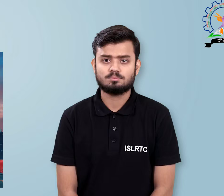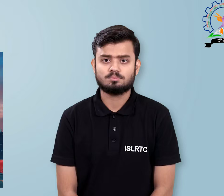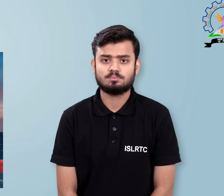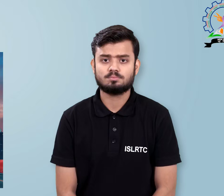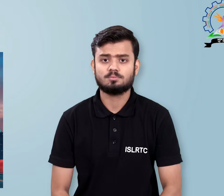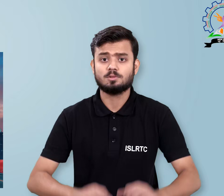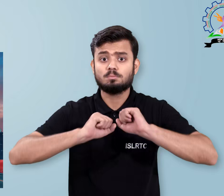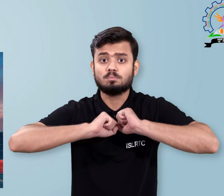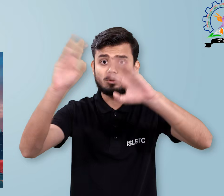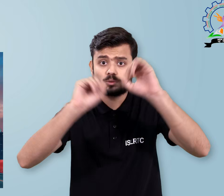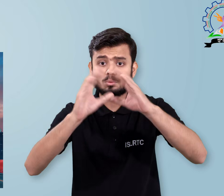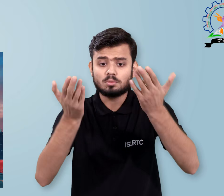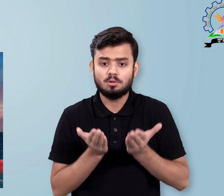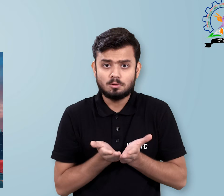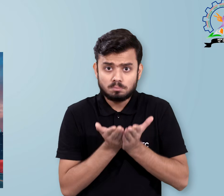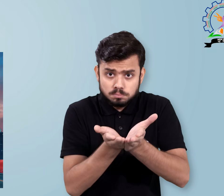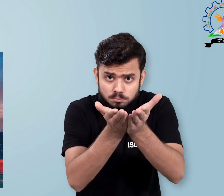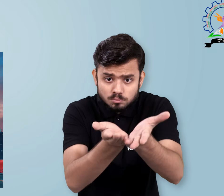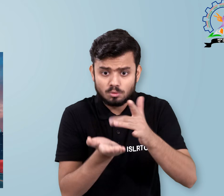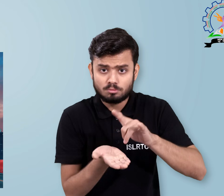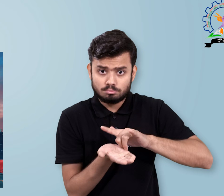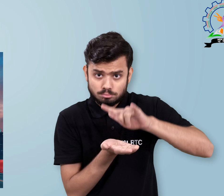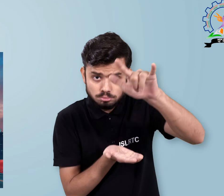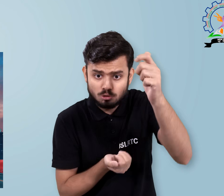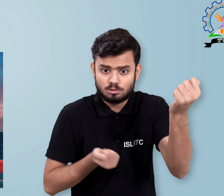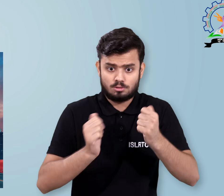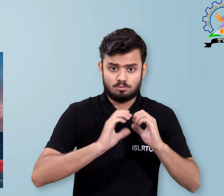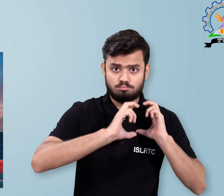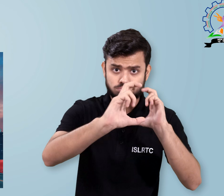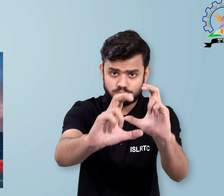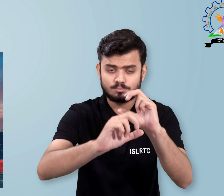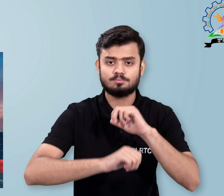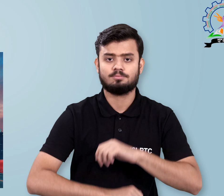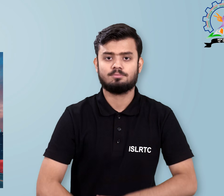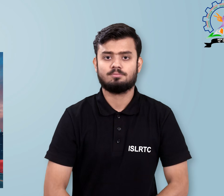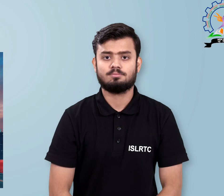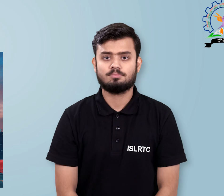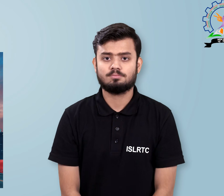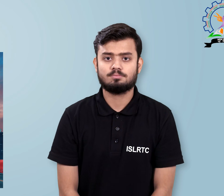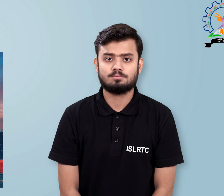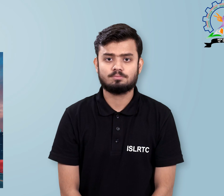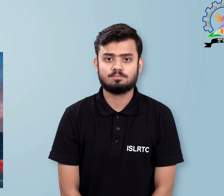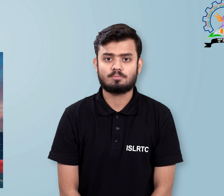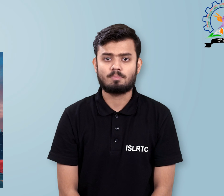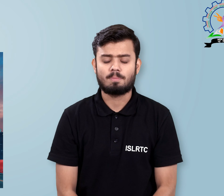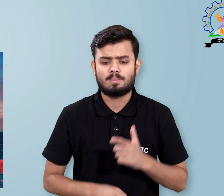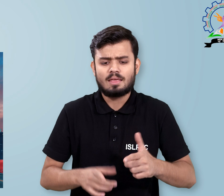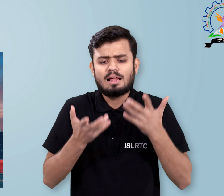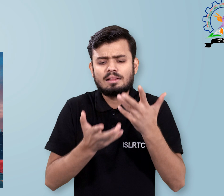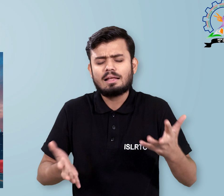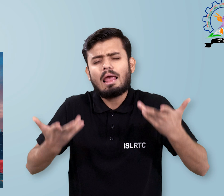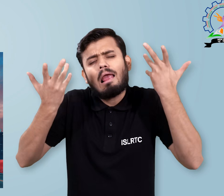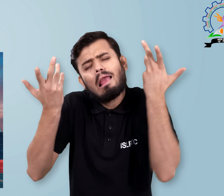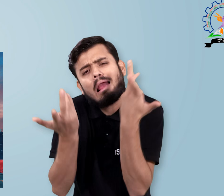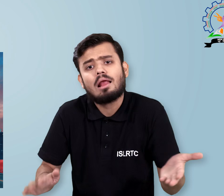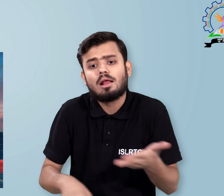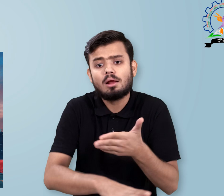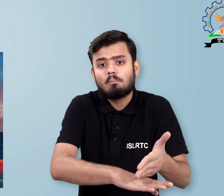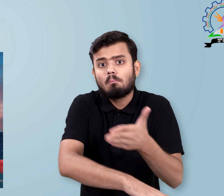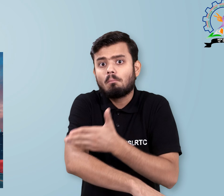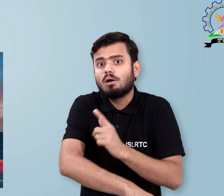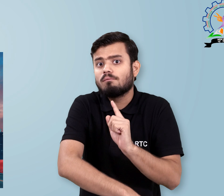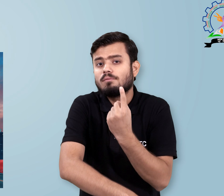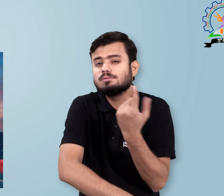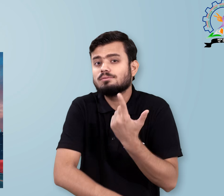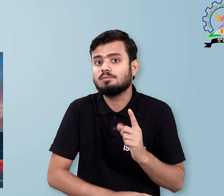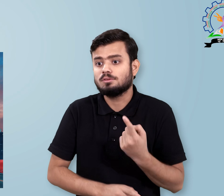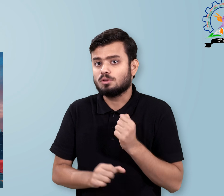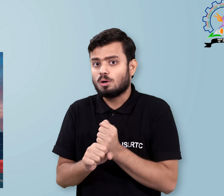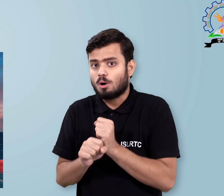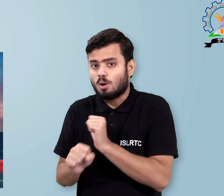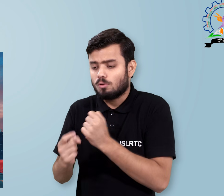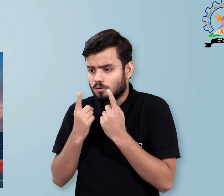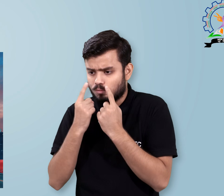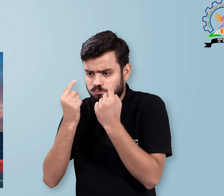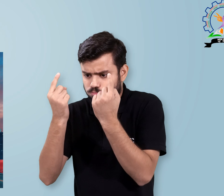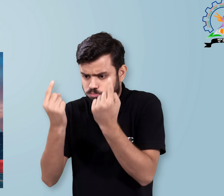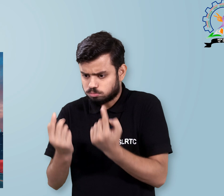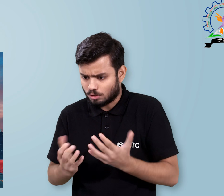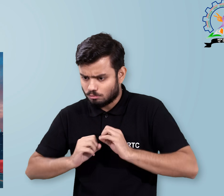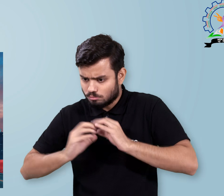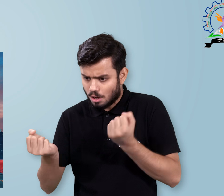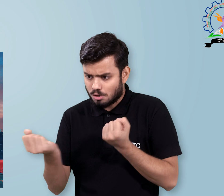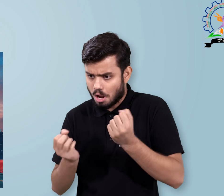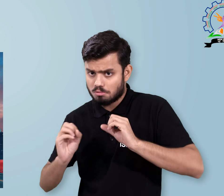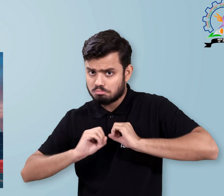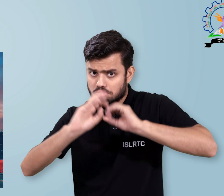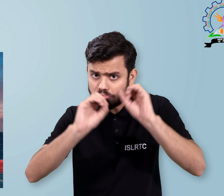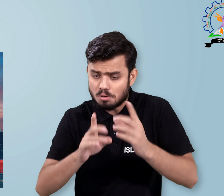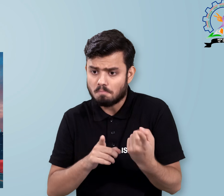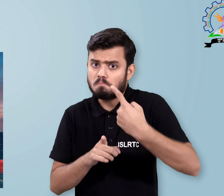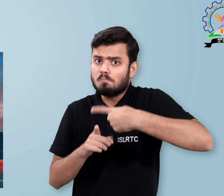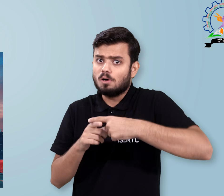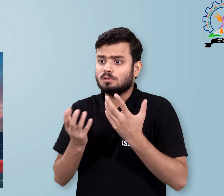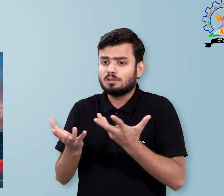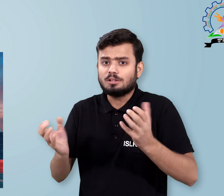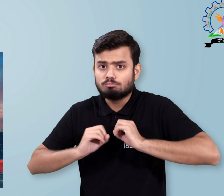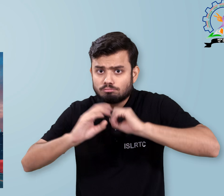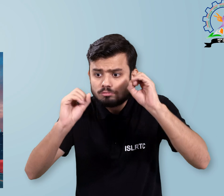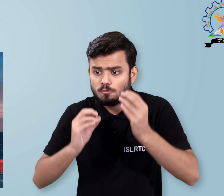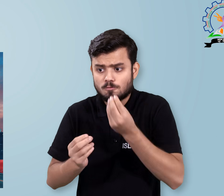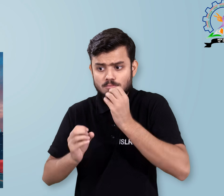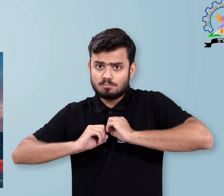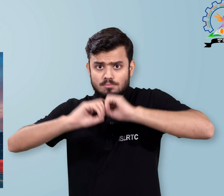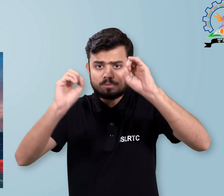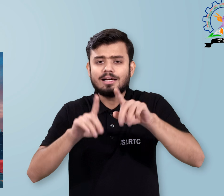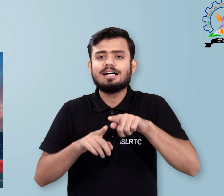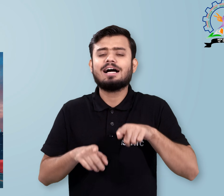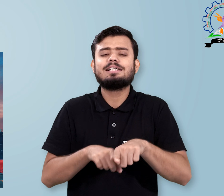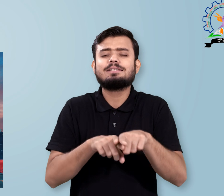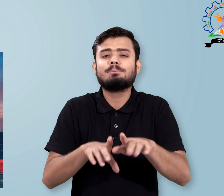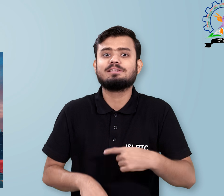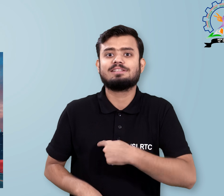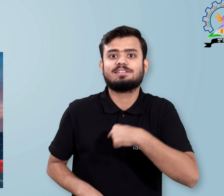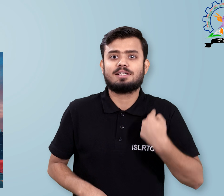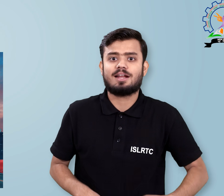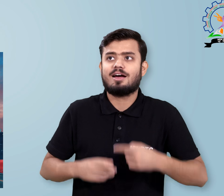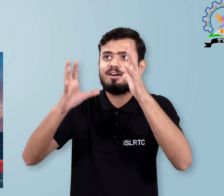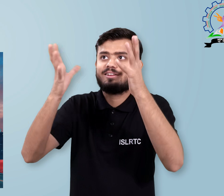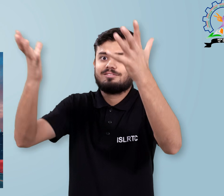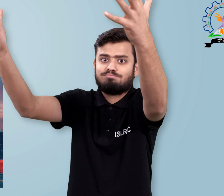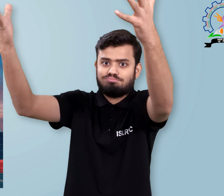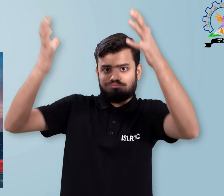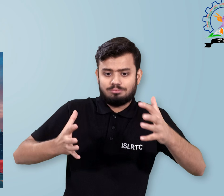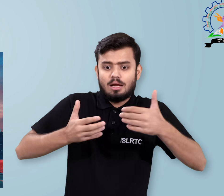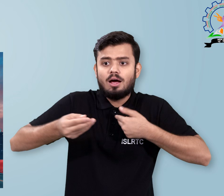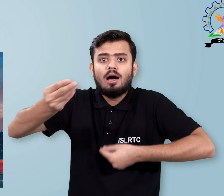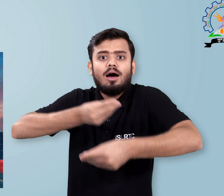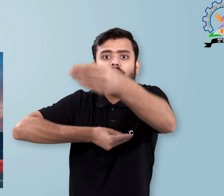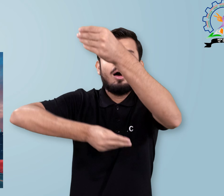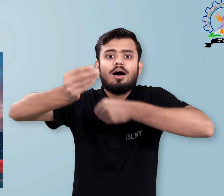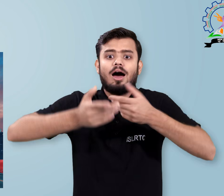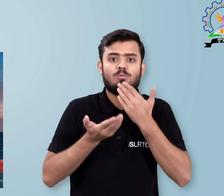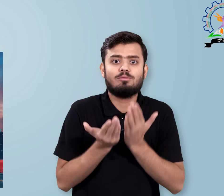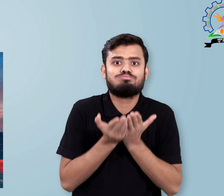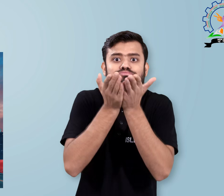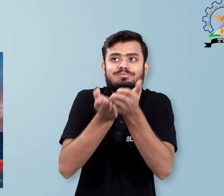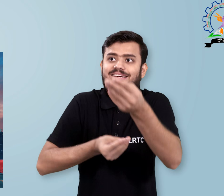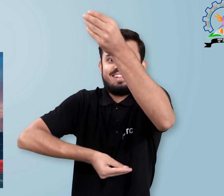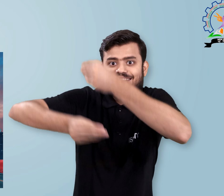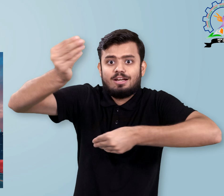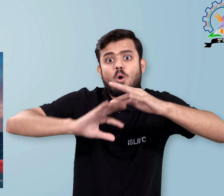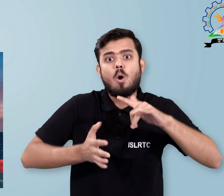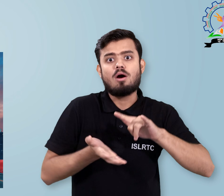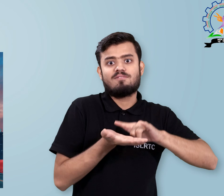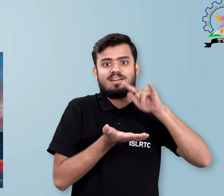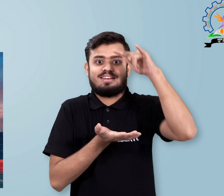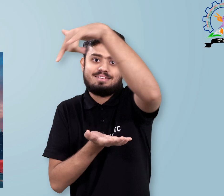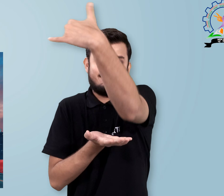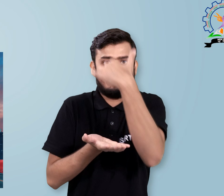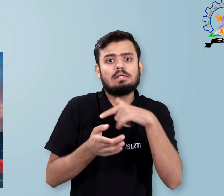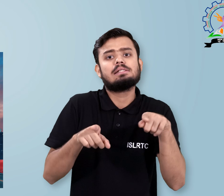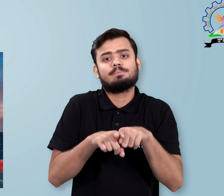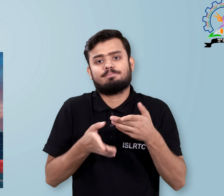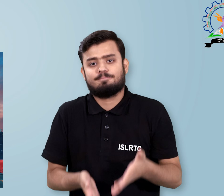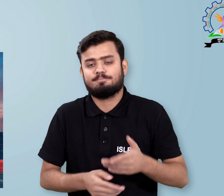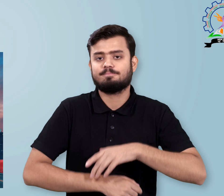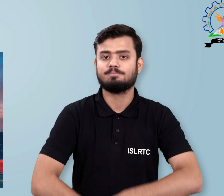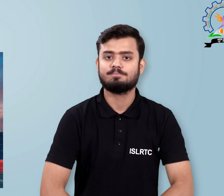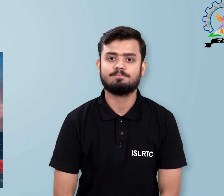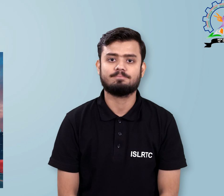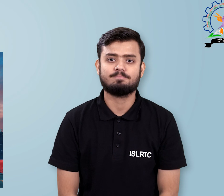Logistics The detailed organization and implementation of a complex operation.